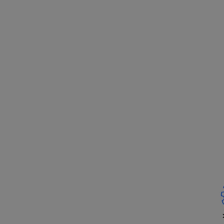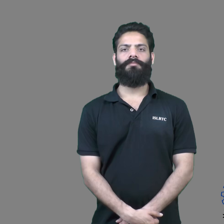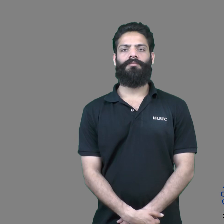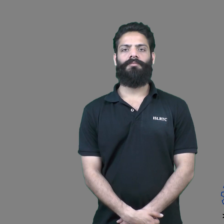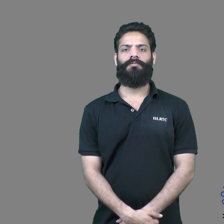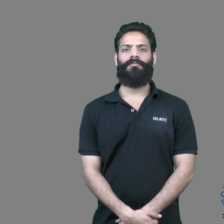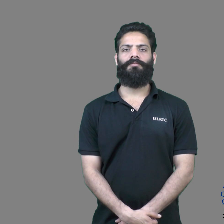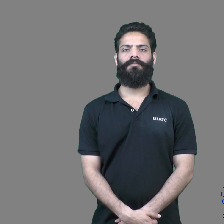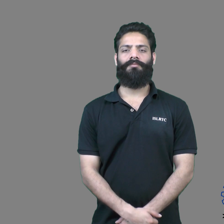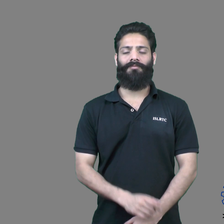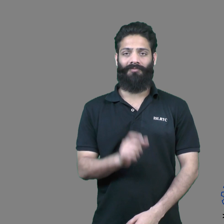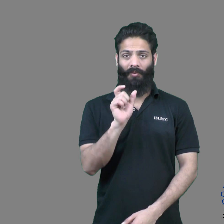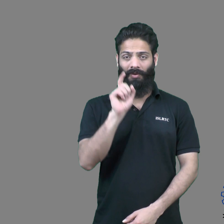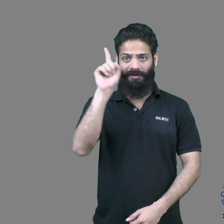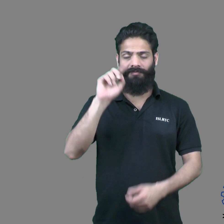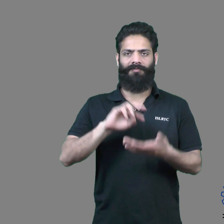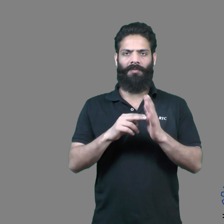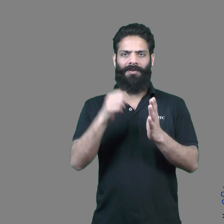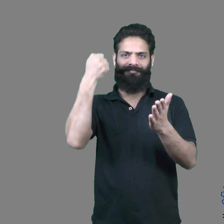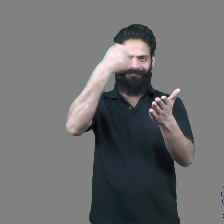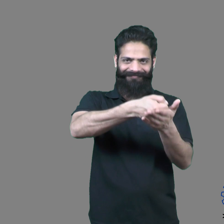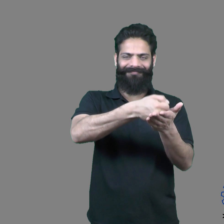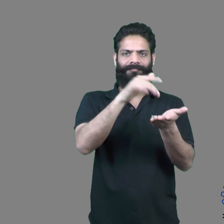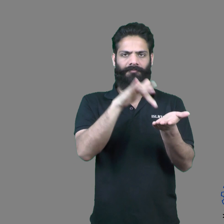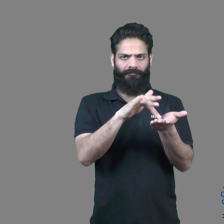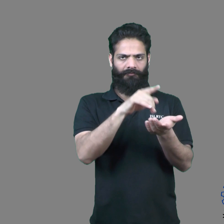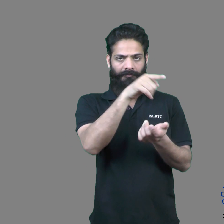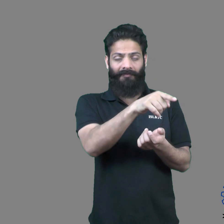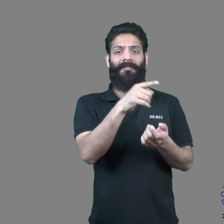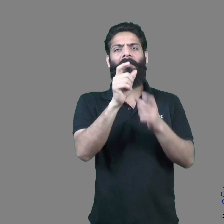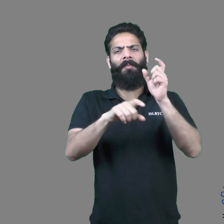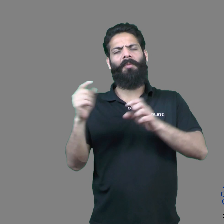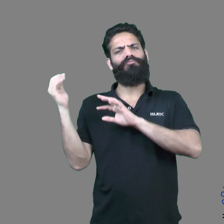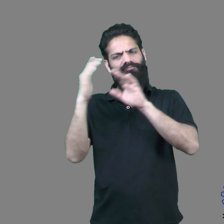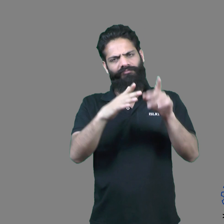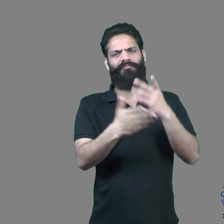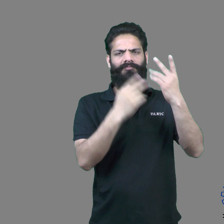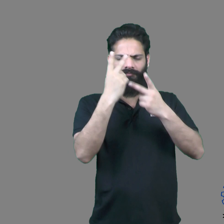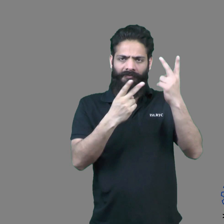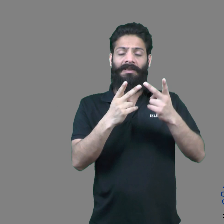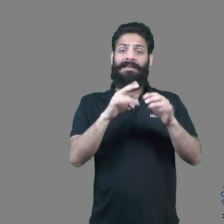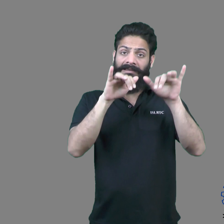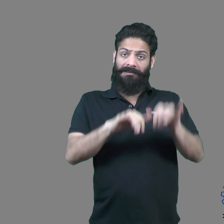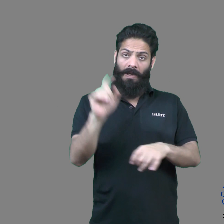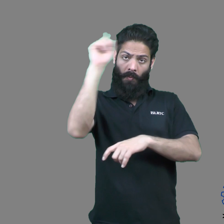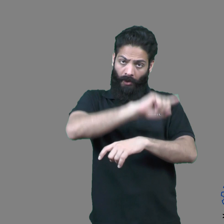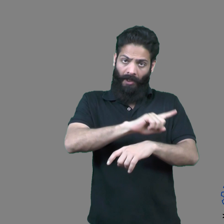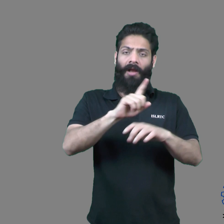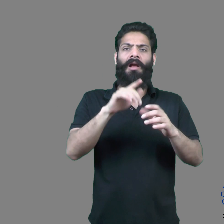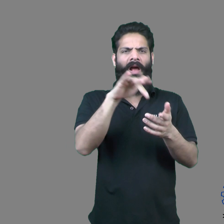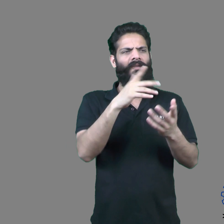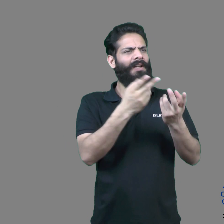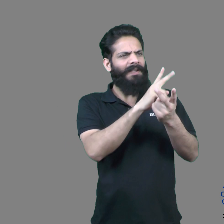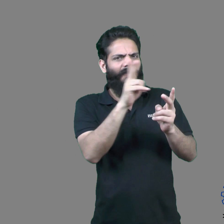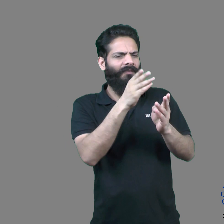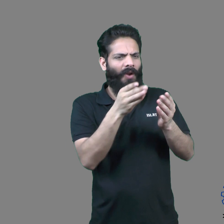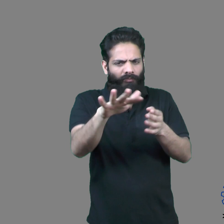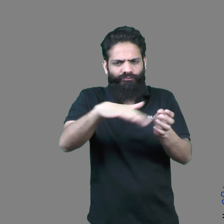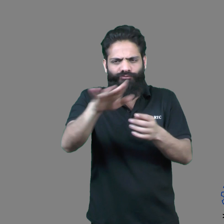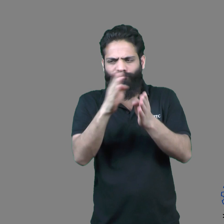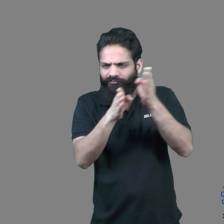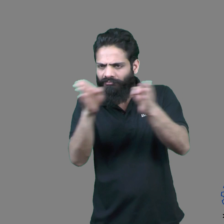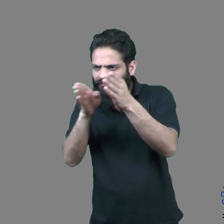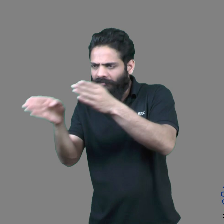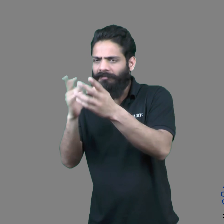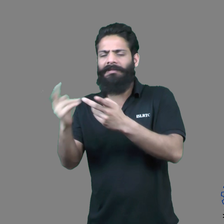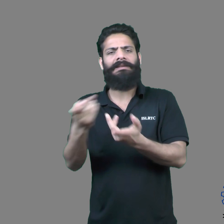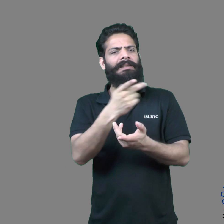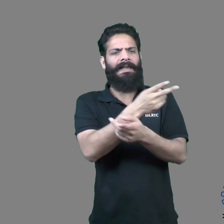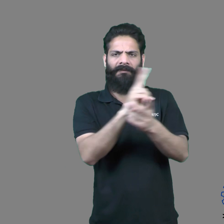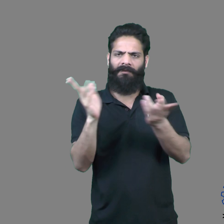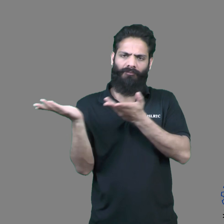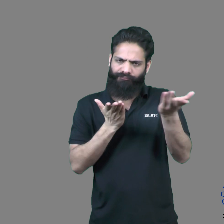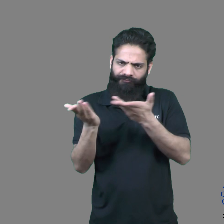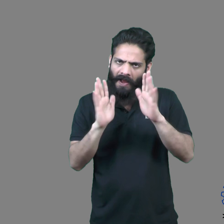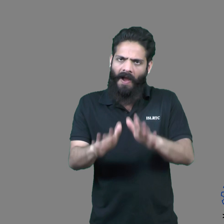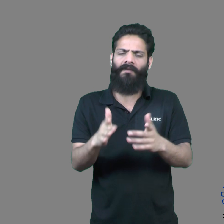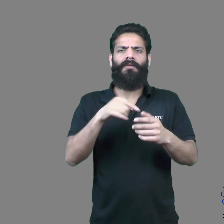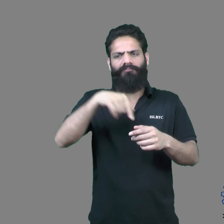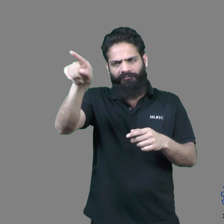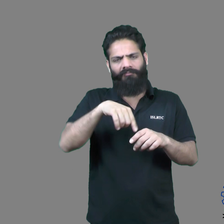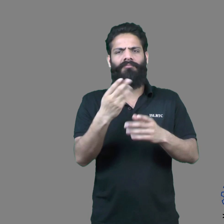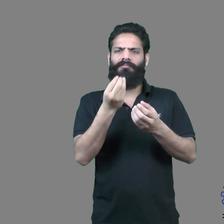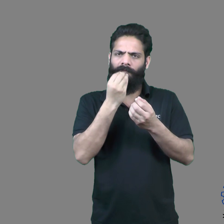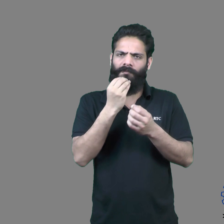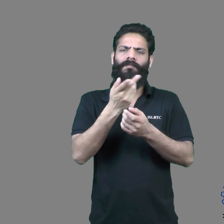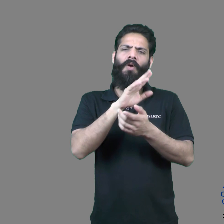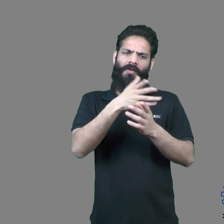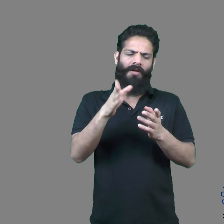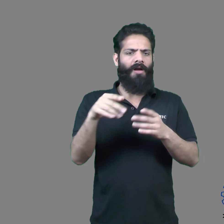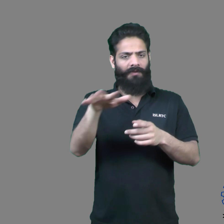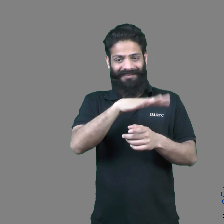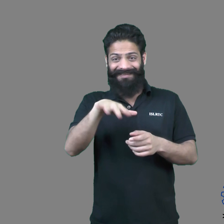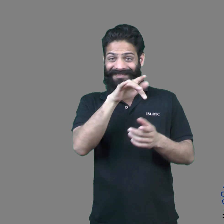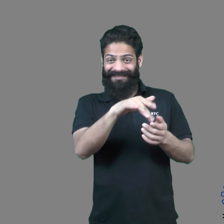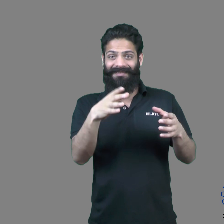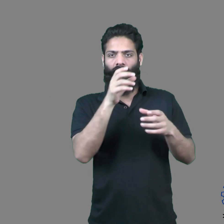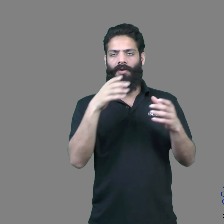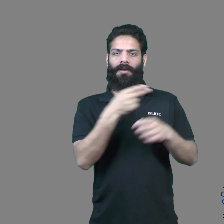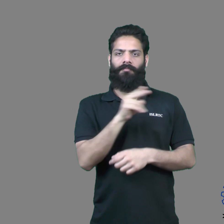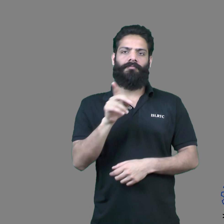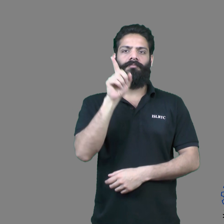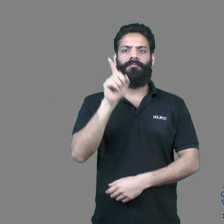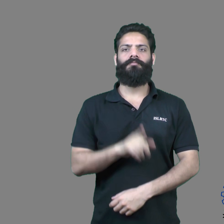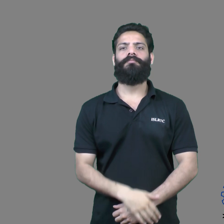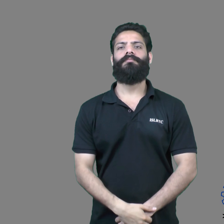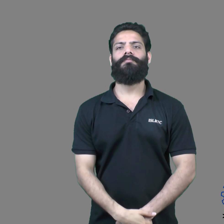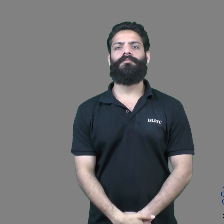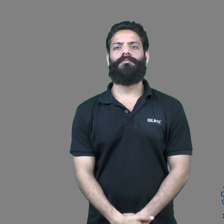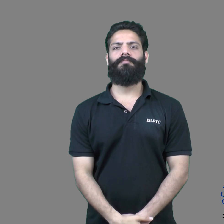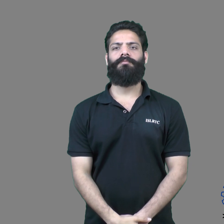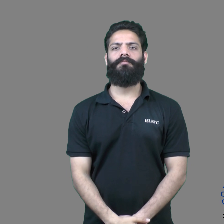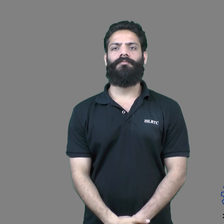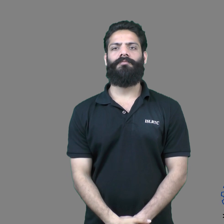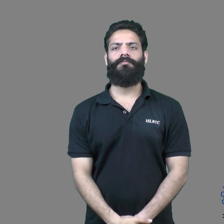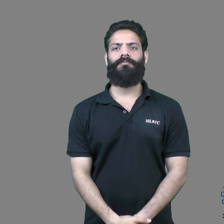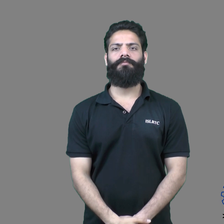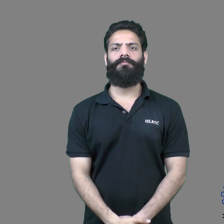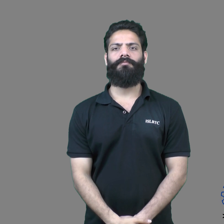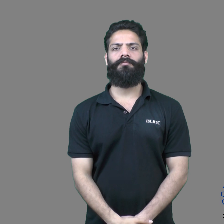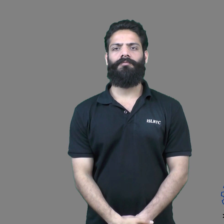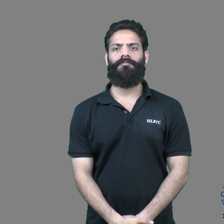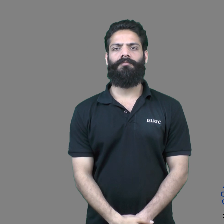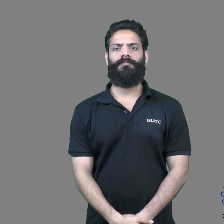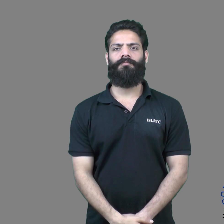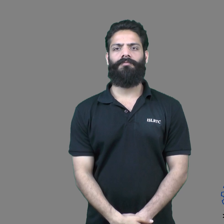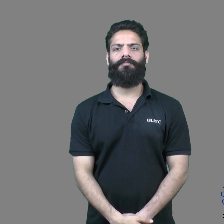Destination